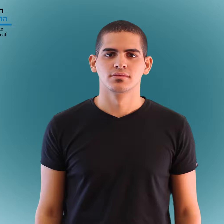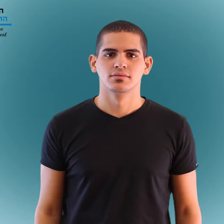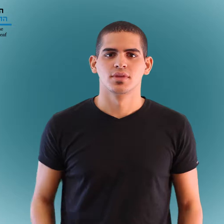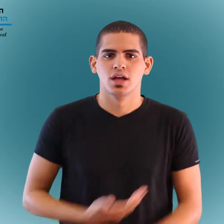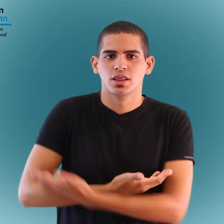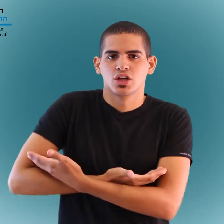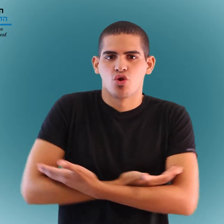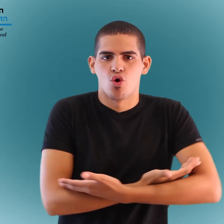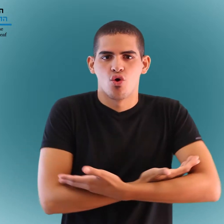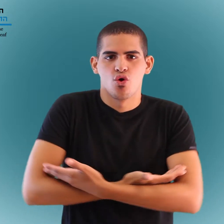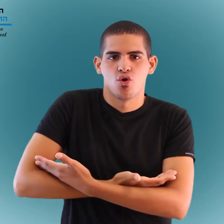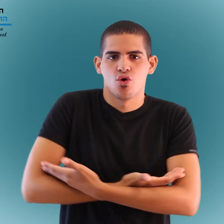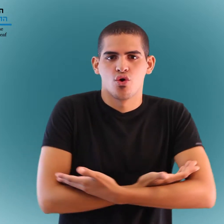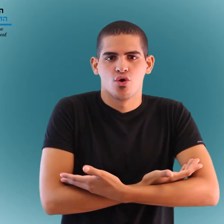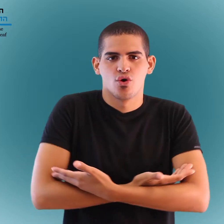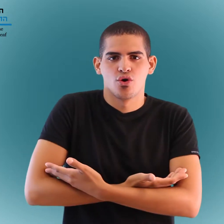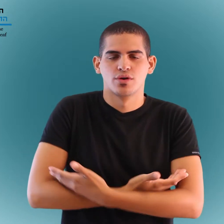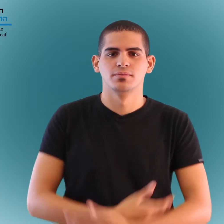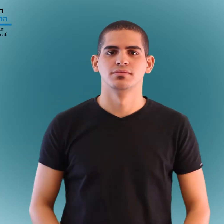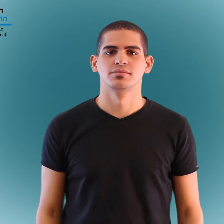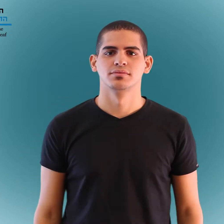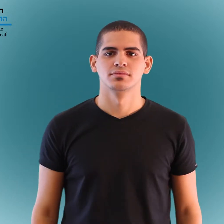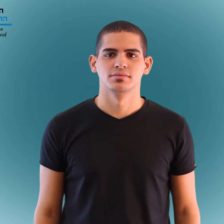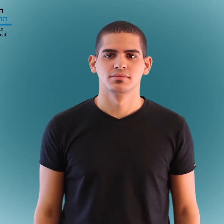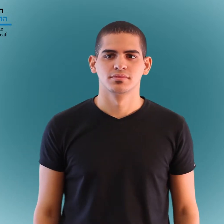תינוק